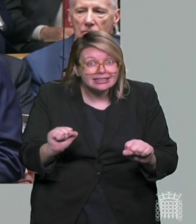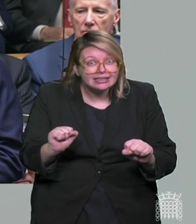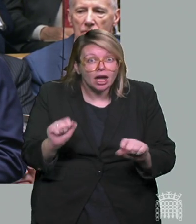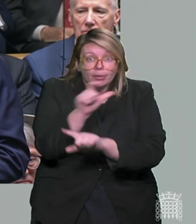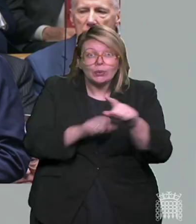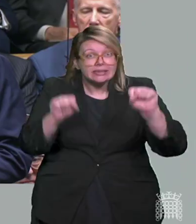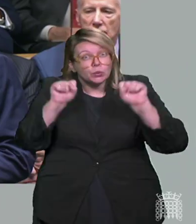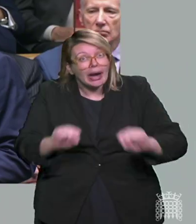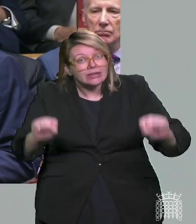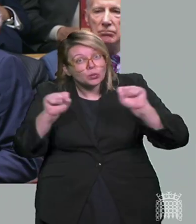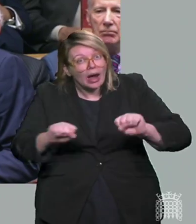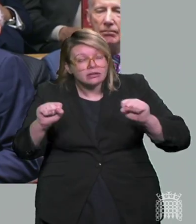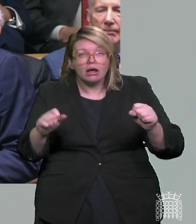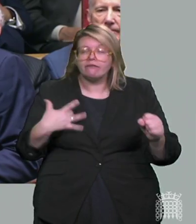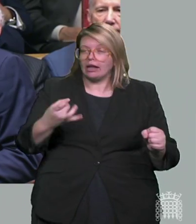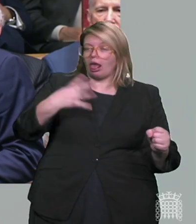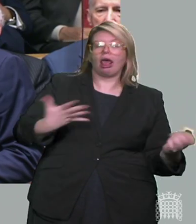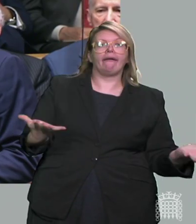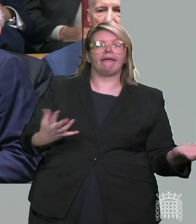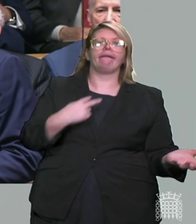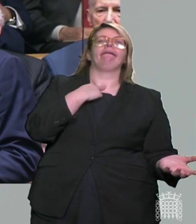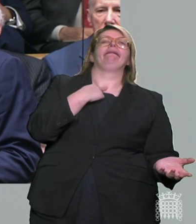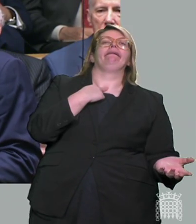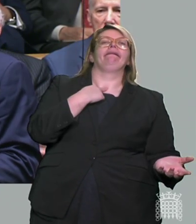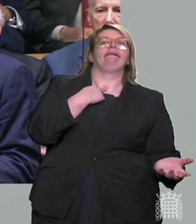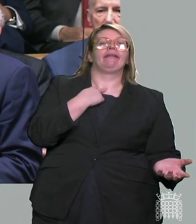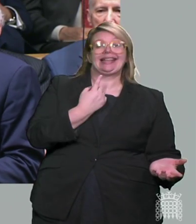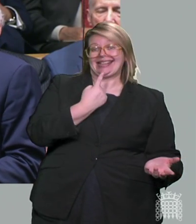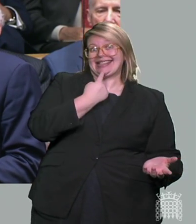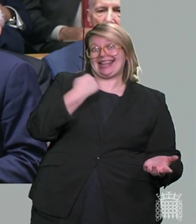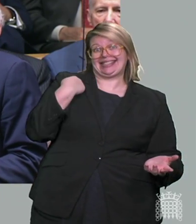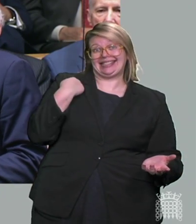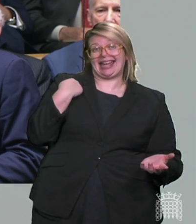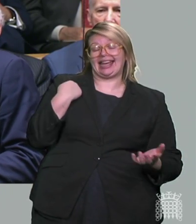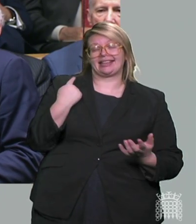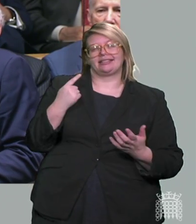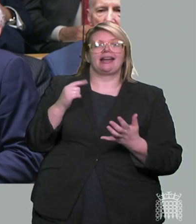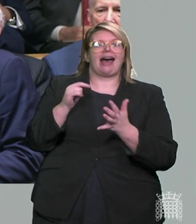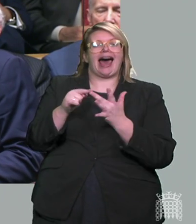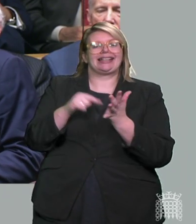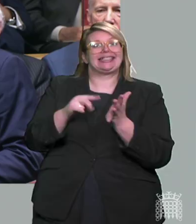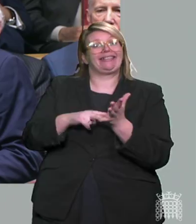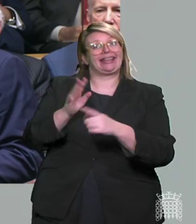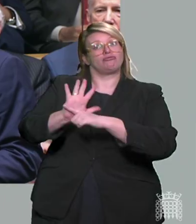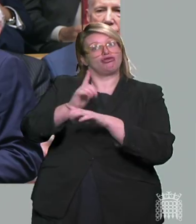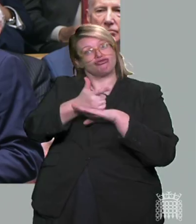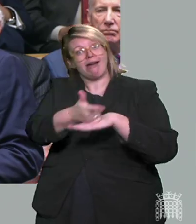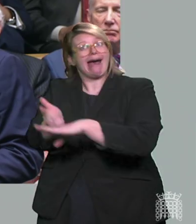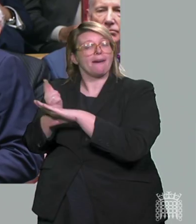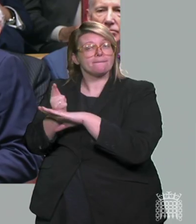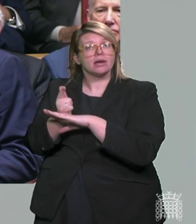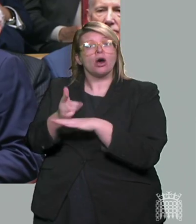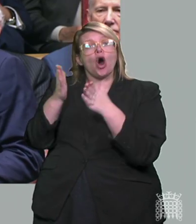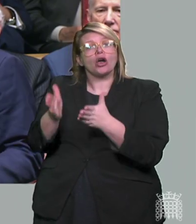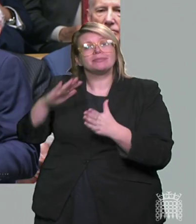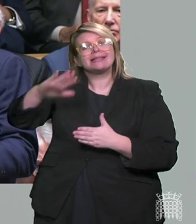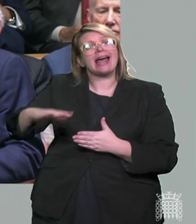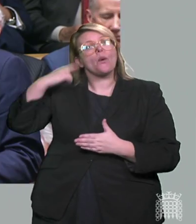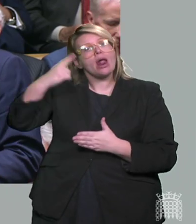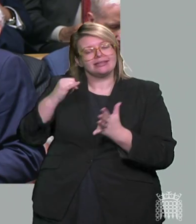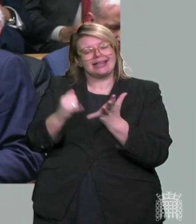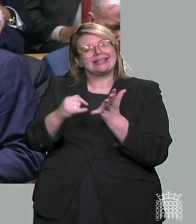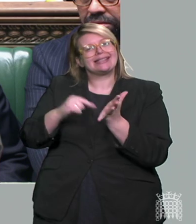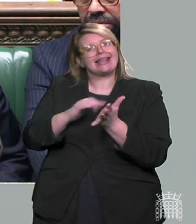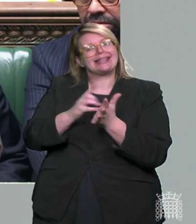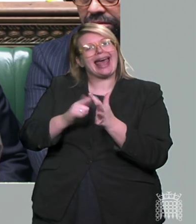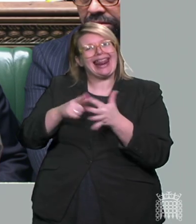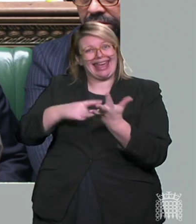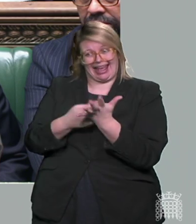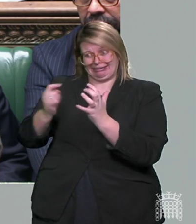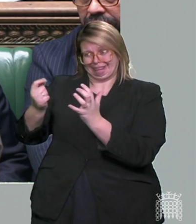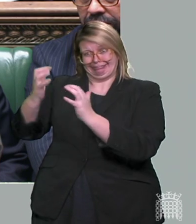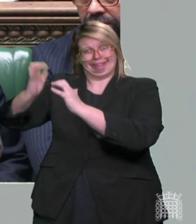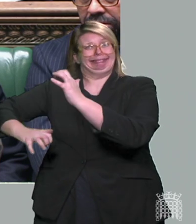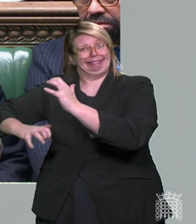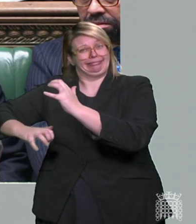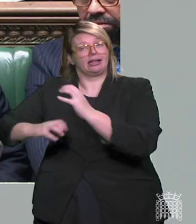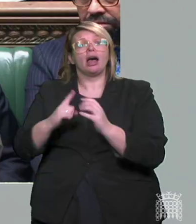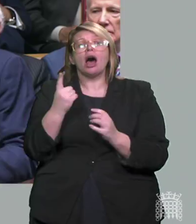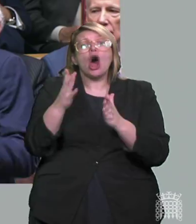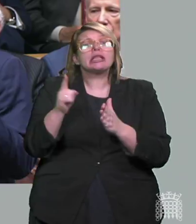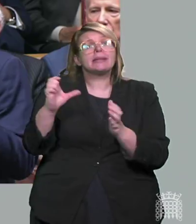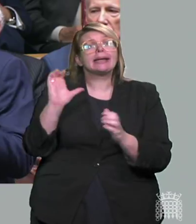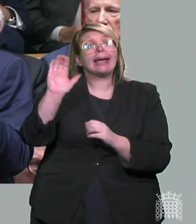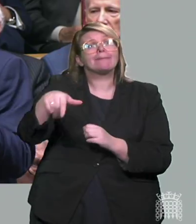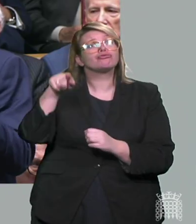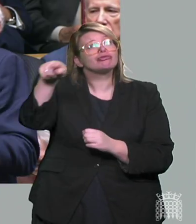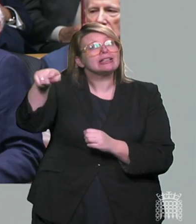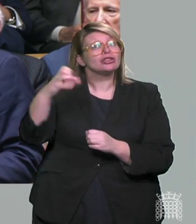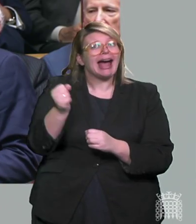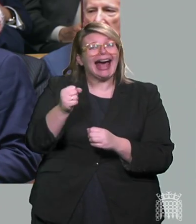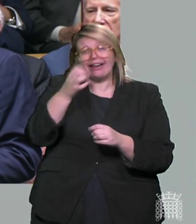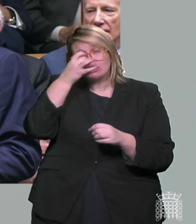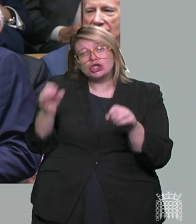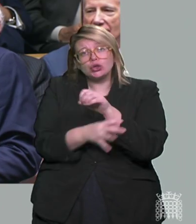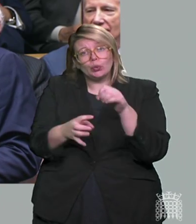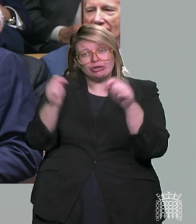As ITV showed yesterday, St Helier Hospital in south London is literally crumbling, but there is still no plan to save it, and Hinchingbrooke Hospital in Cambridgeshire has sewage leaking into its wards and a roof that could collapse at any moment.